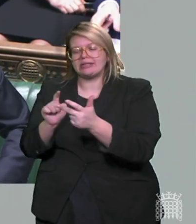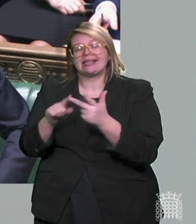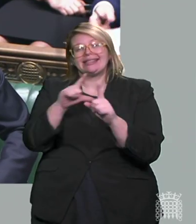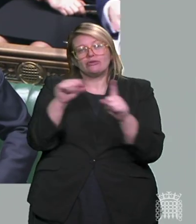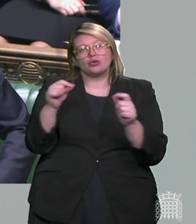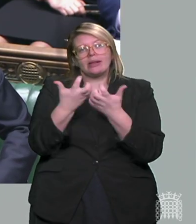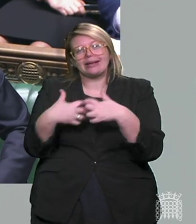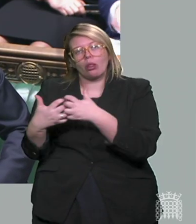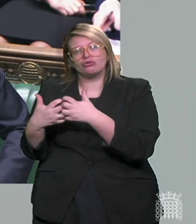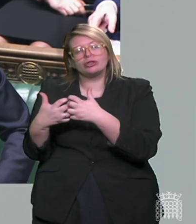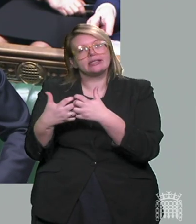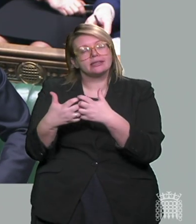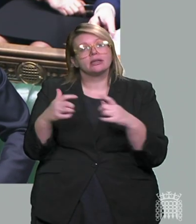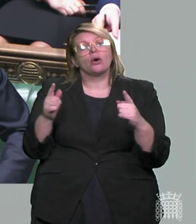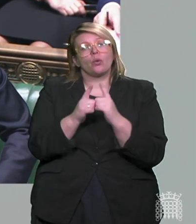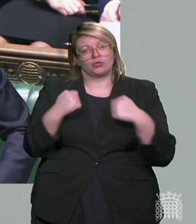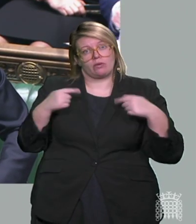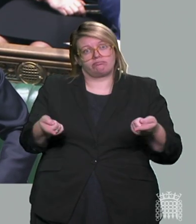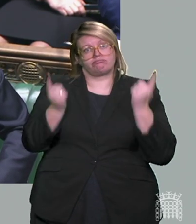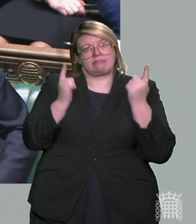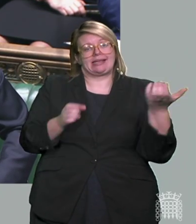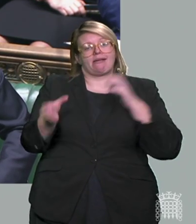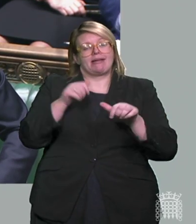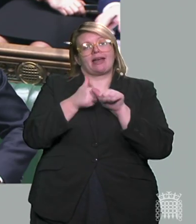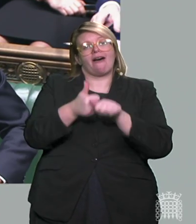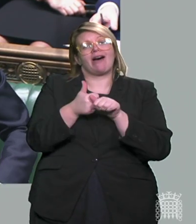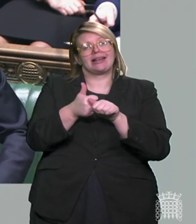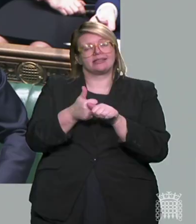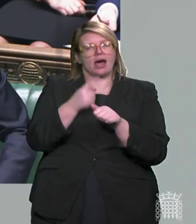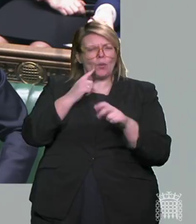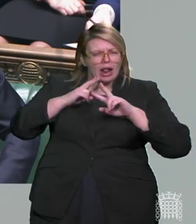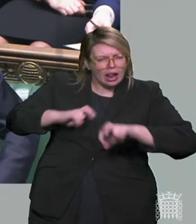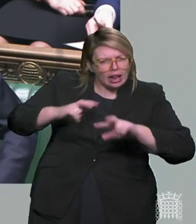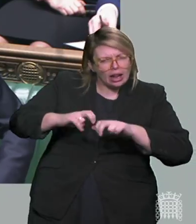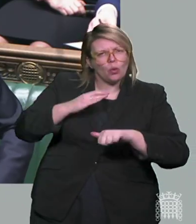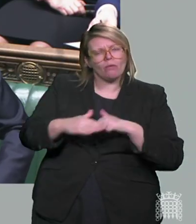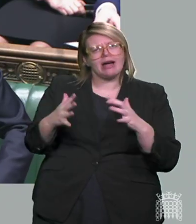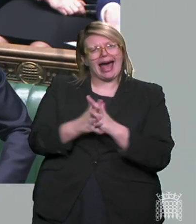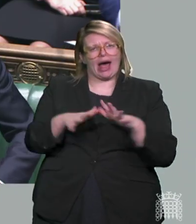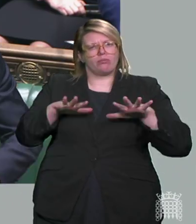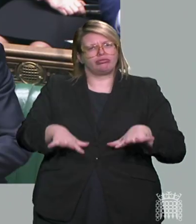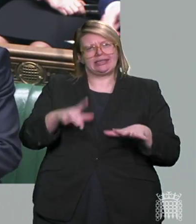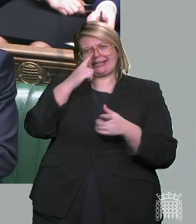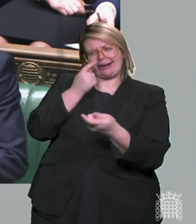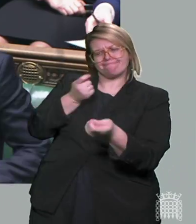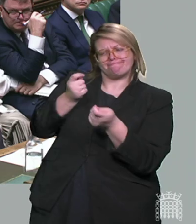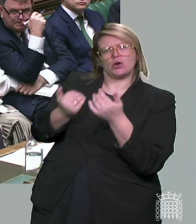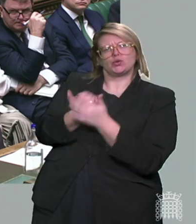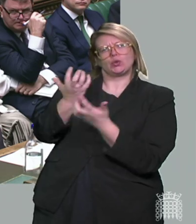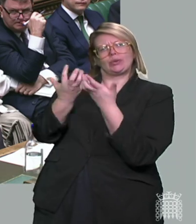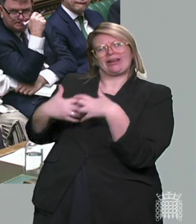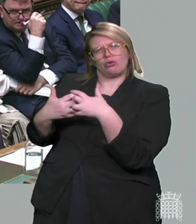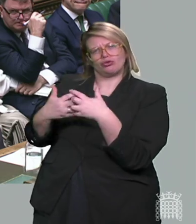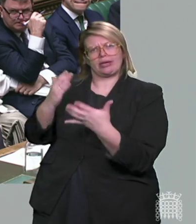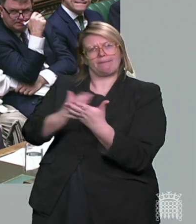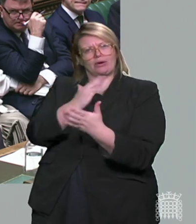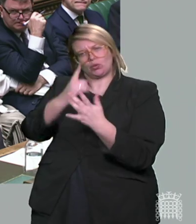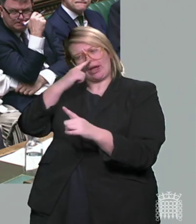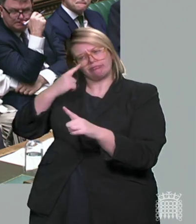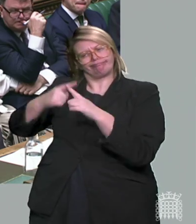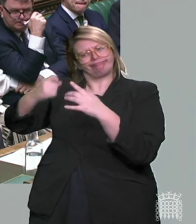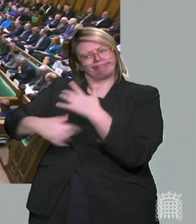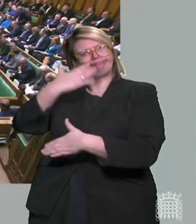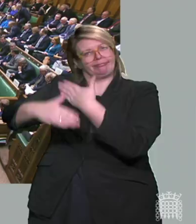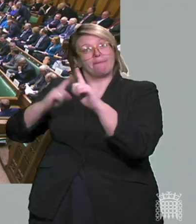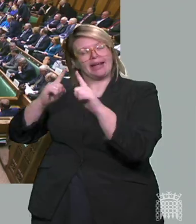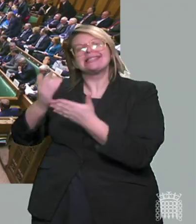The Government’s chief scientific adviser is also leading work to consider how the UK can better regulate emerging technologies to enable their rapid and safe introduction.